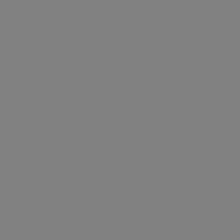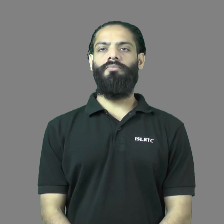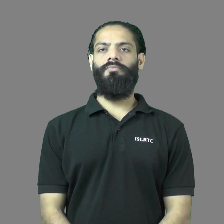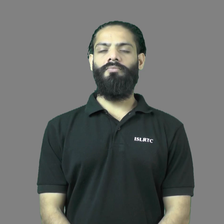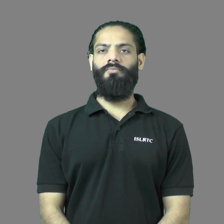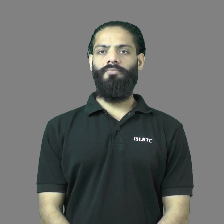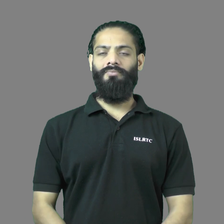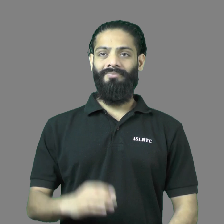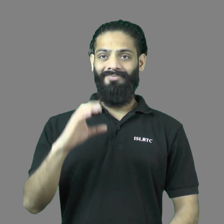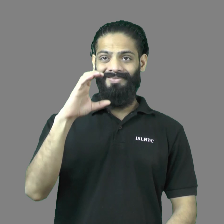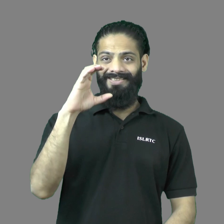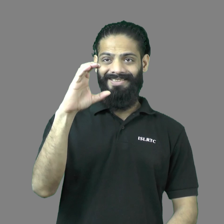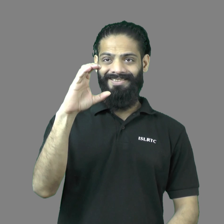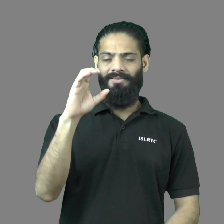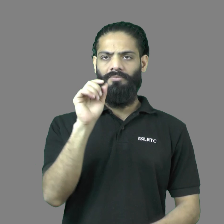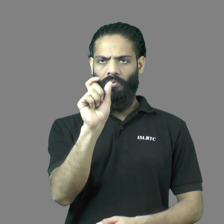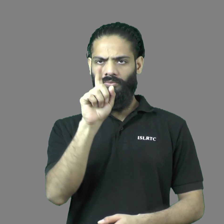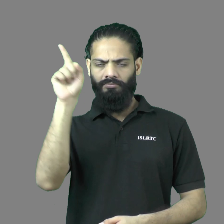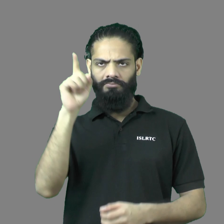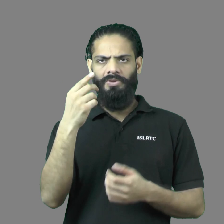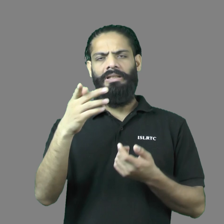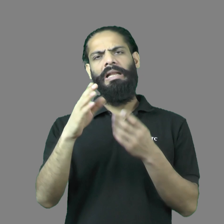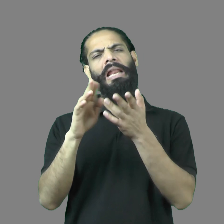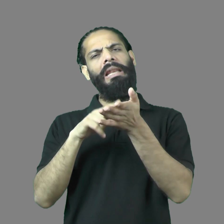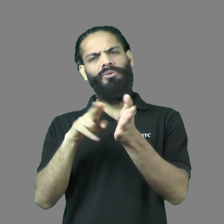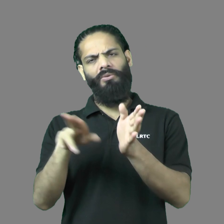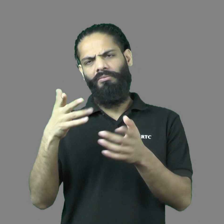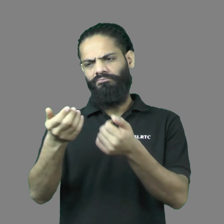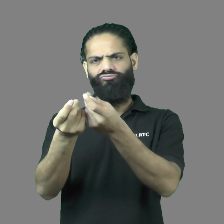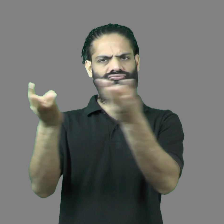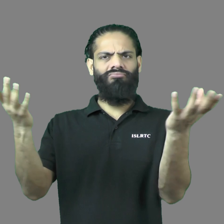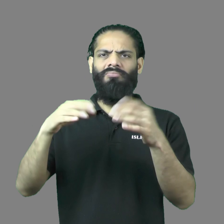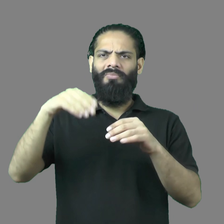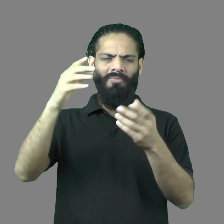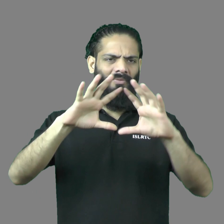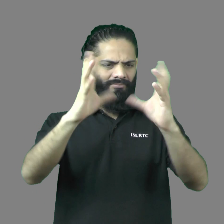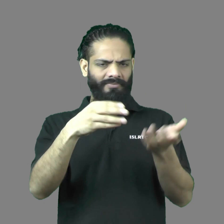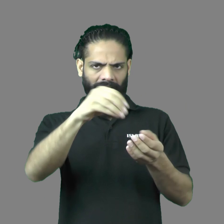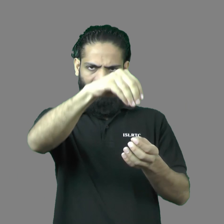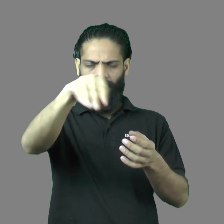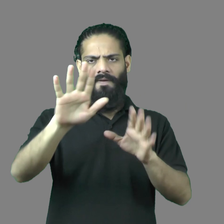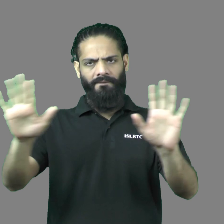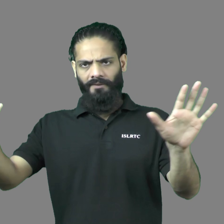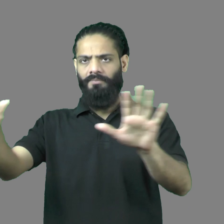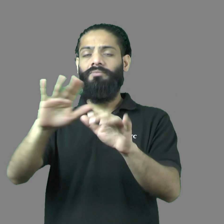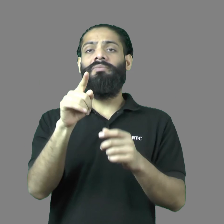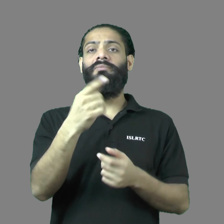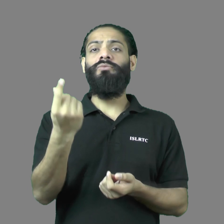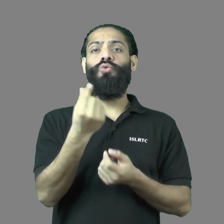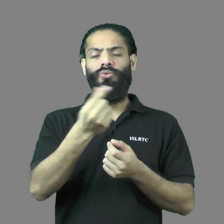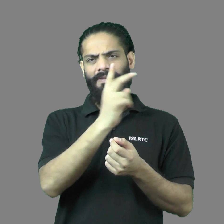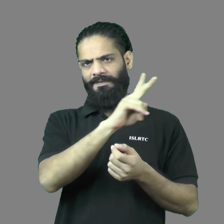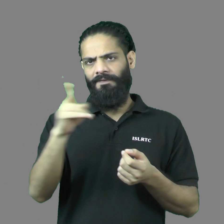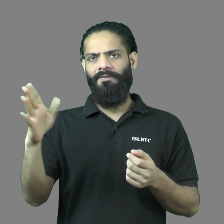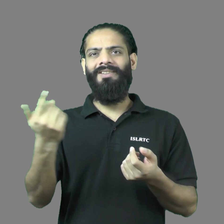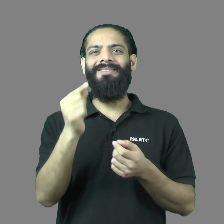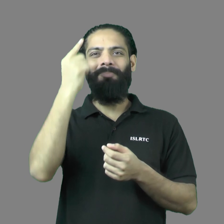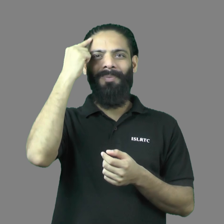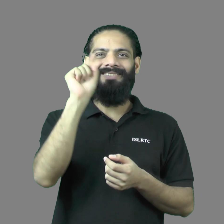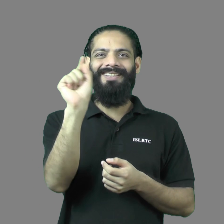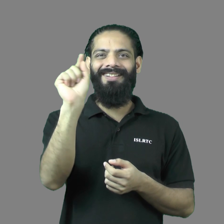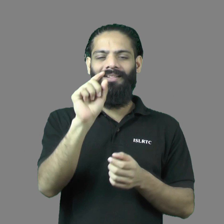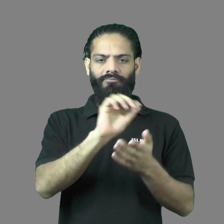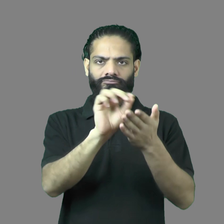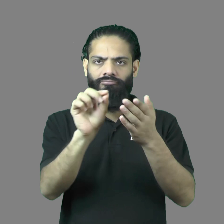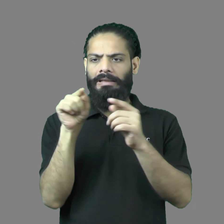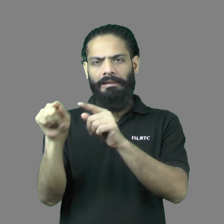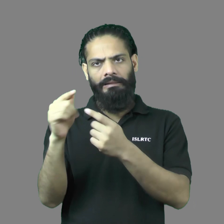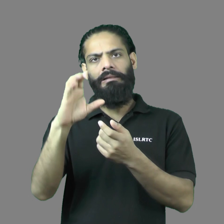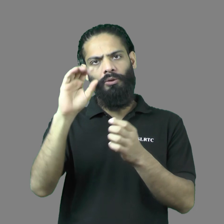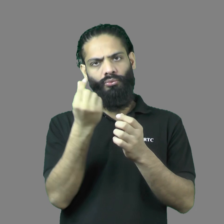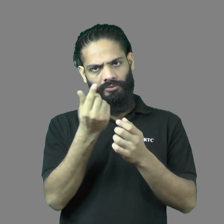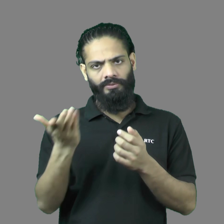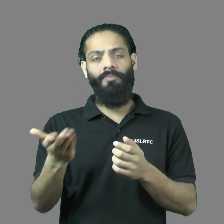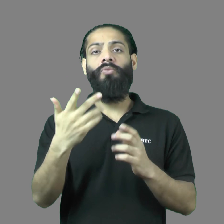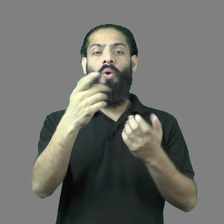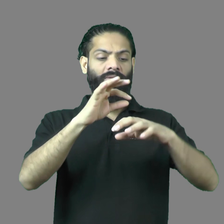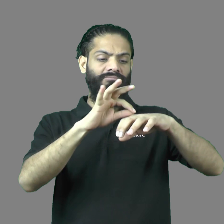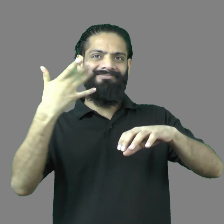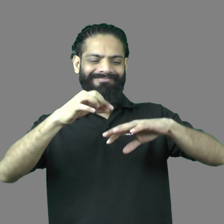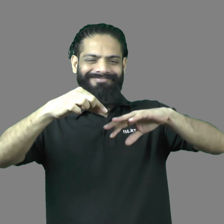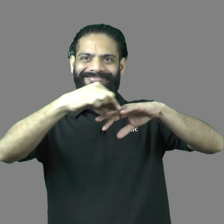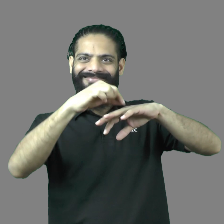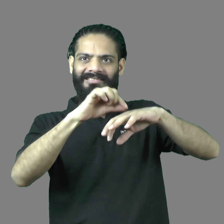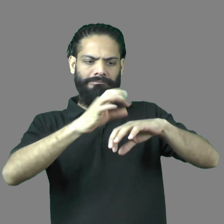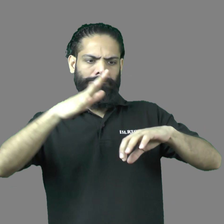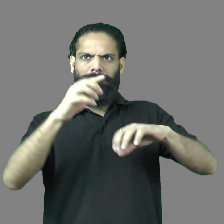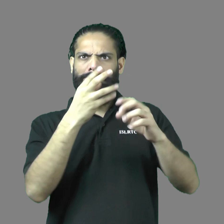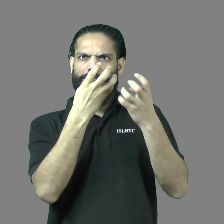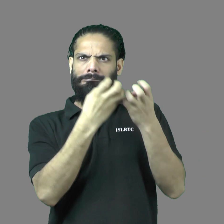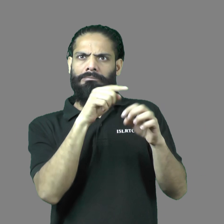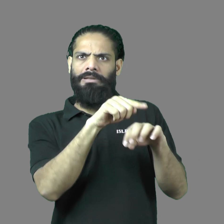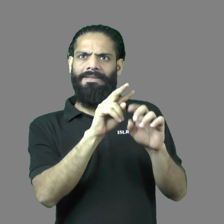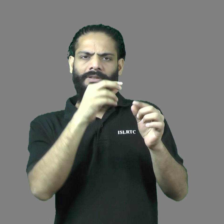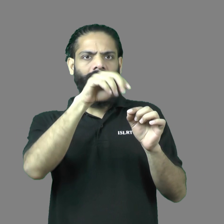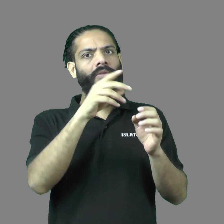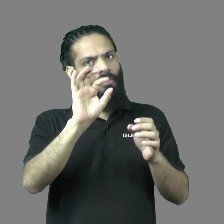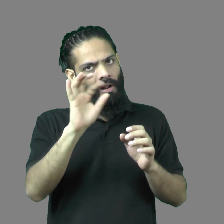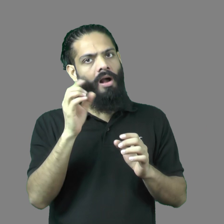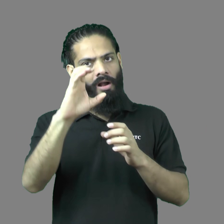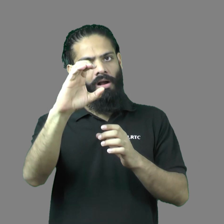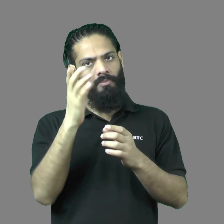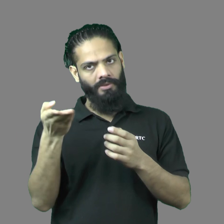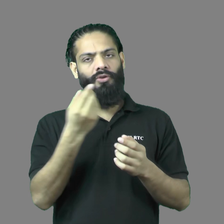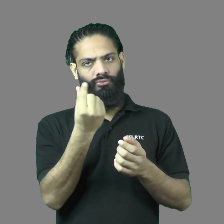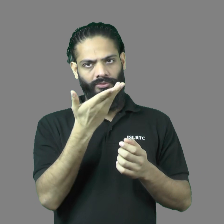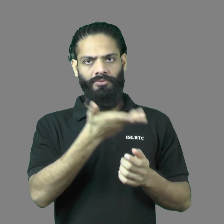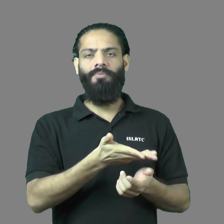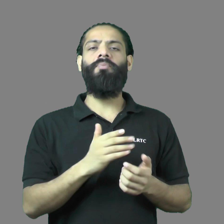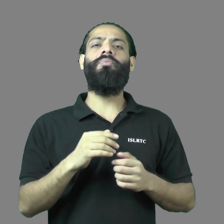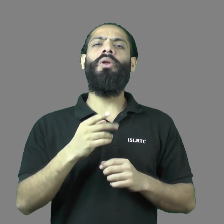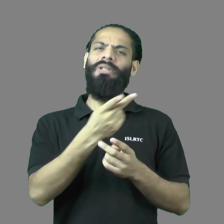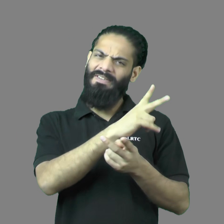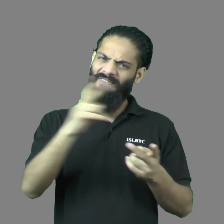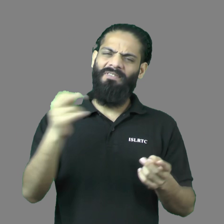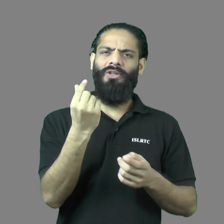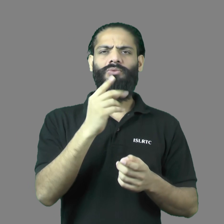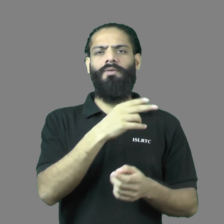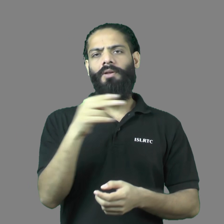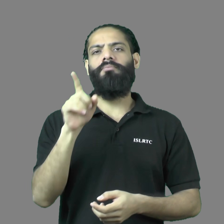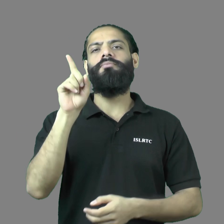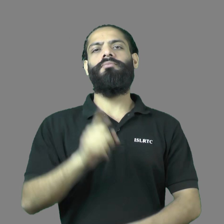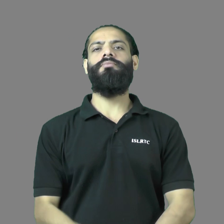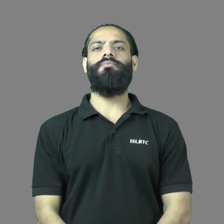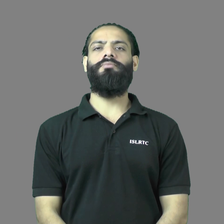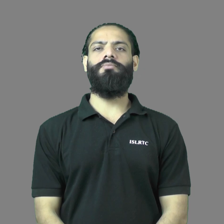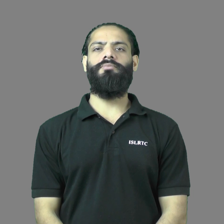Carbon